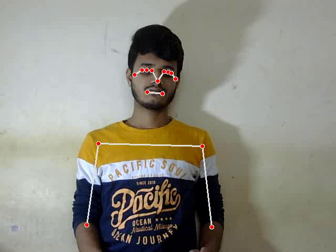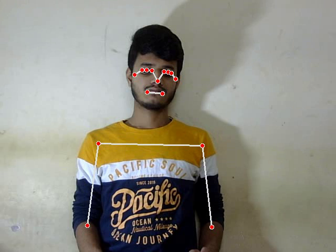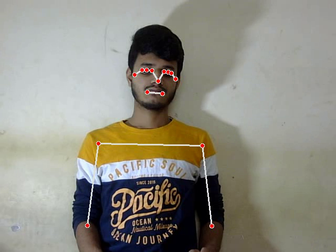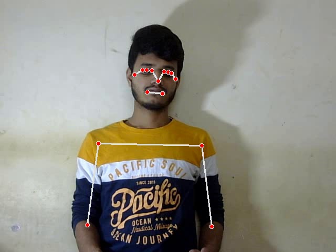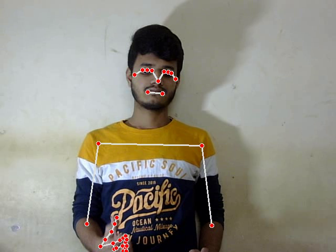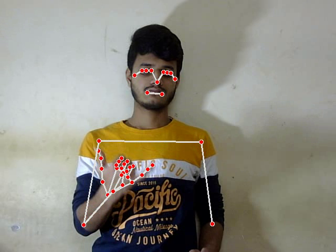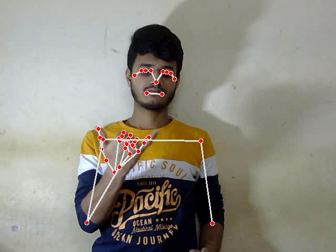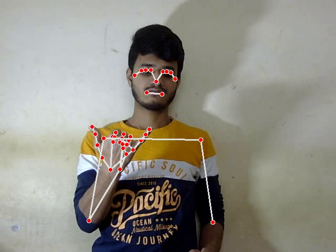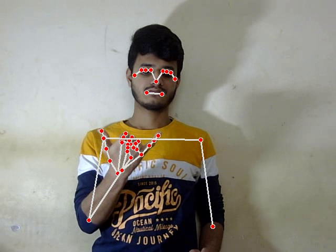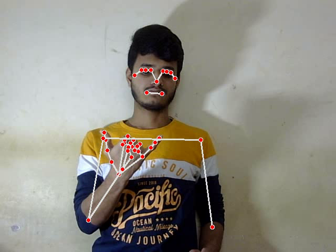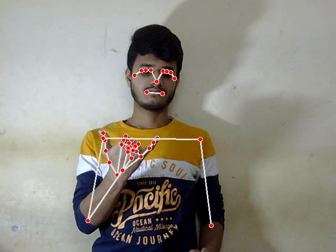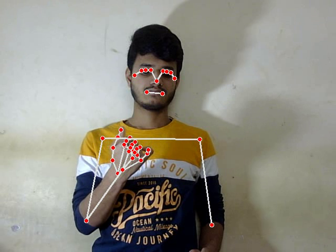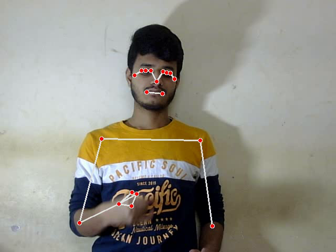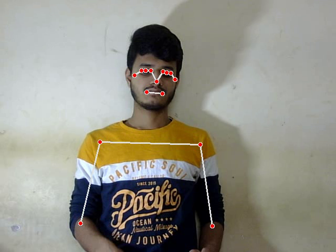same